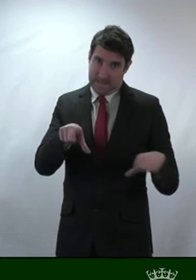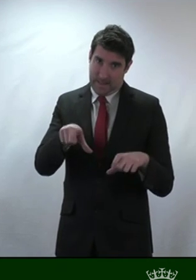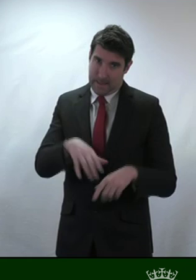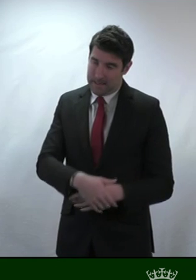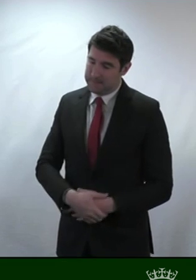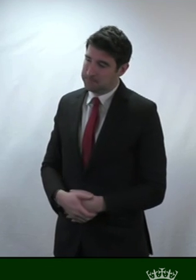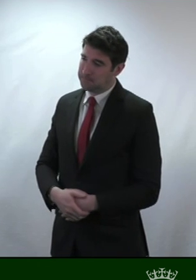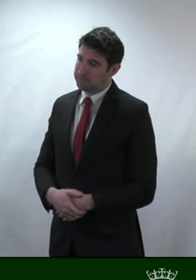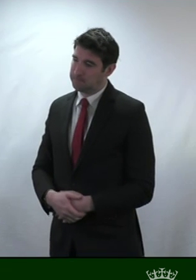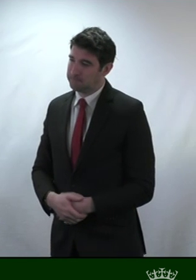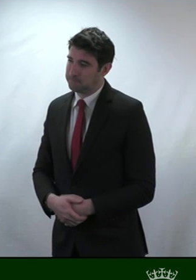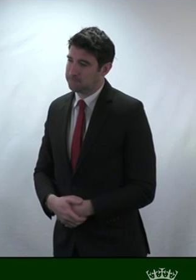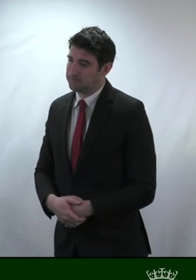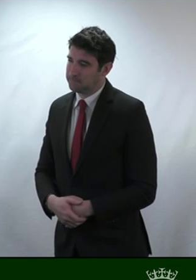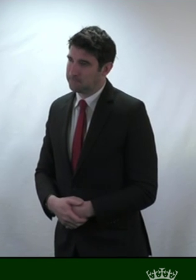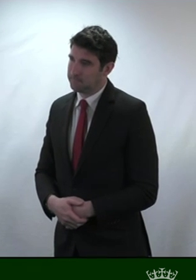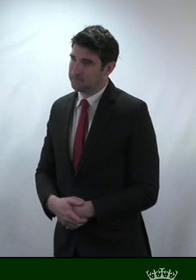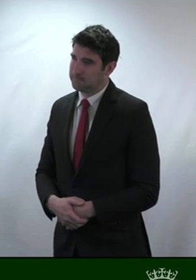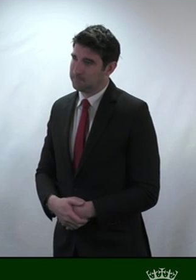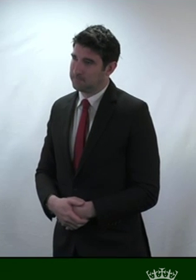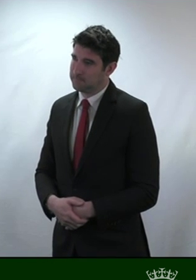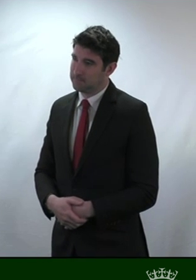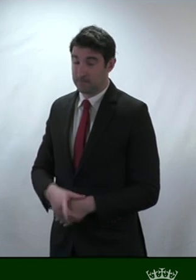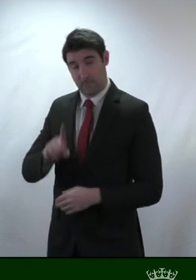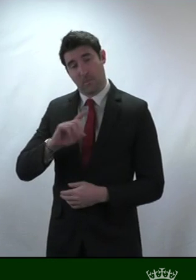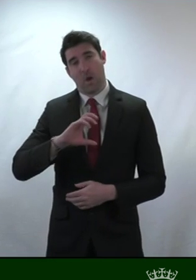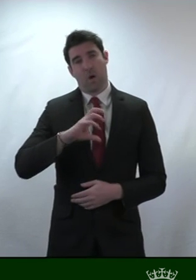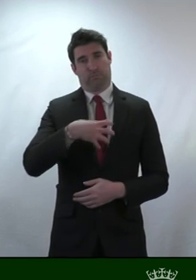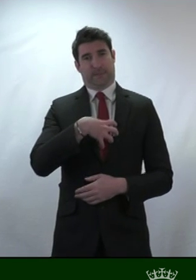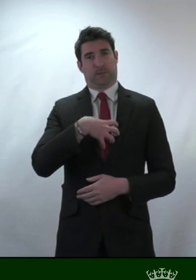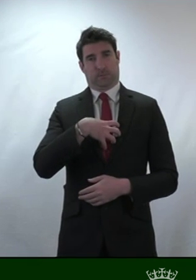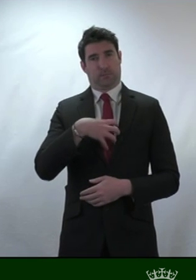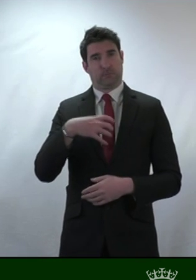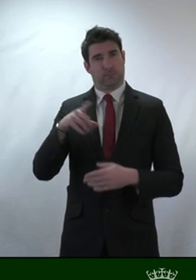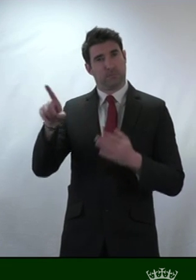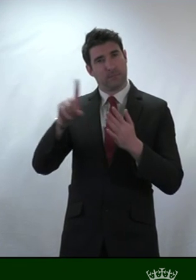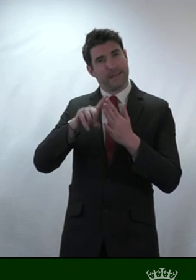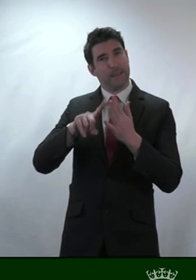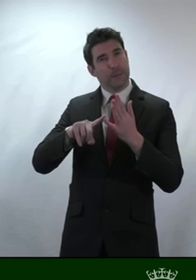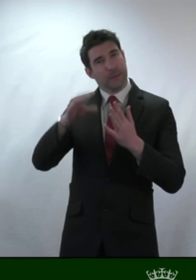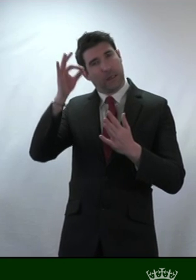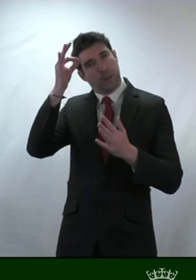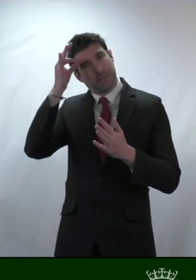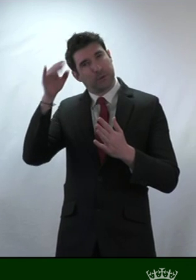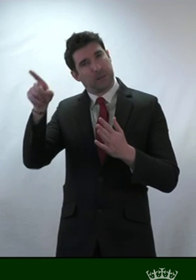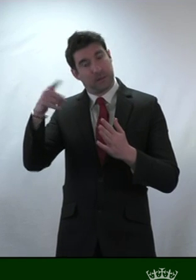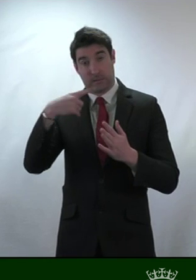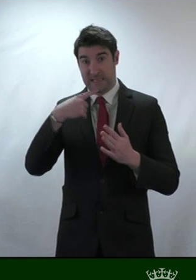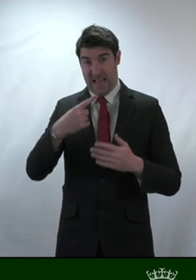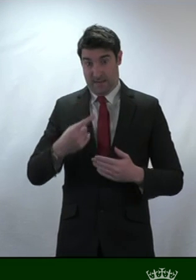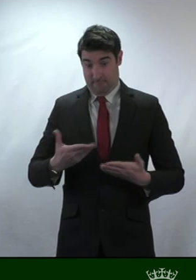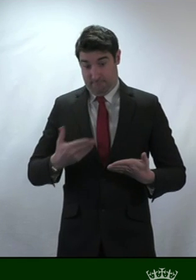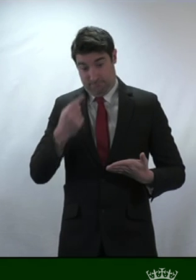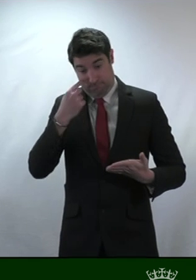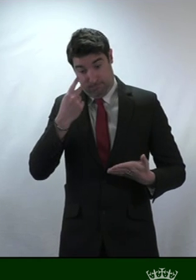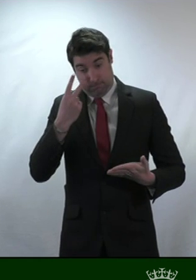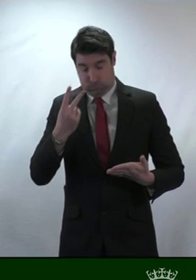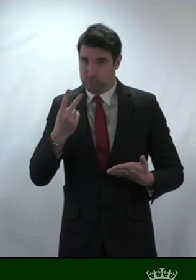In the past few hours, the President of the European Commission has said that the next few days are going to be “decisive” in the Brexit negotiations.